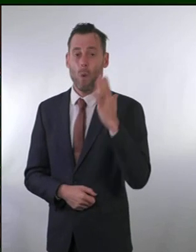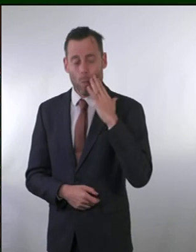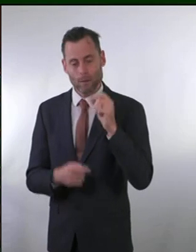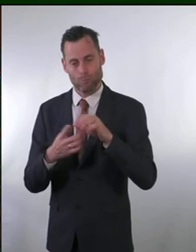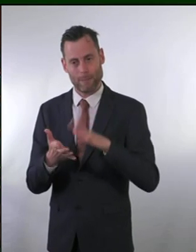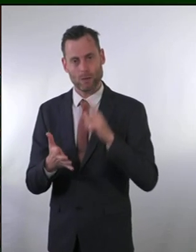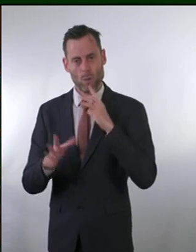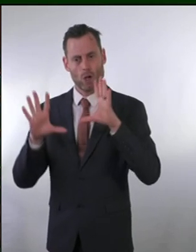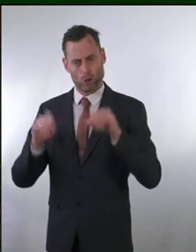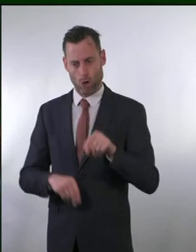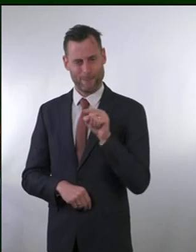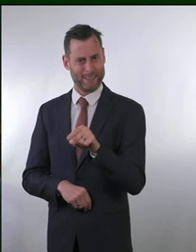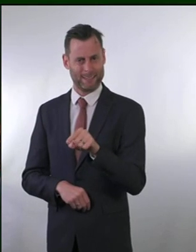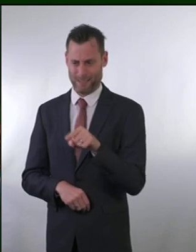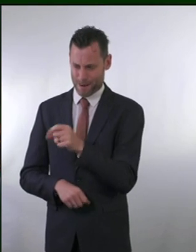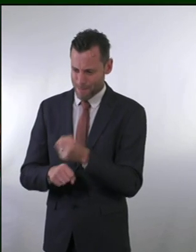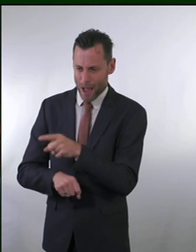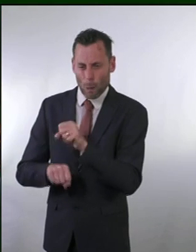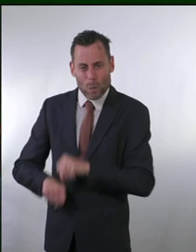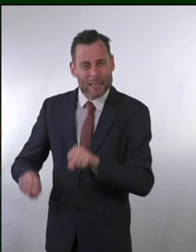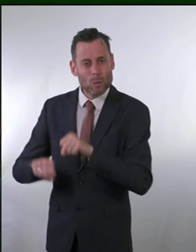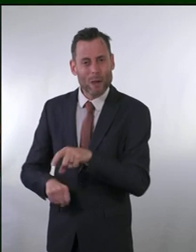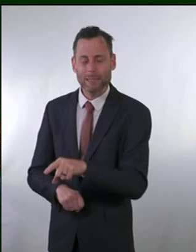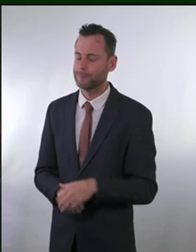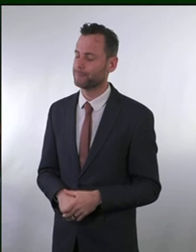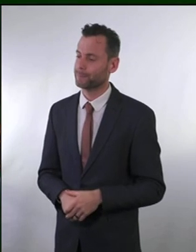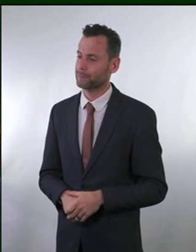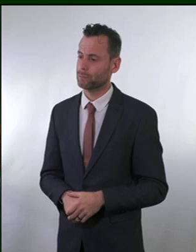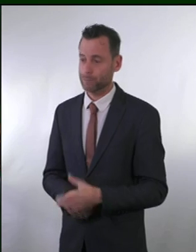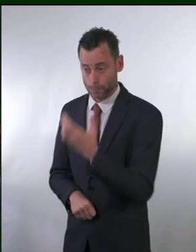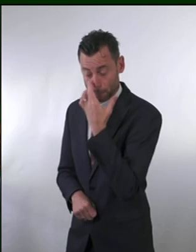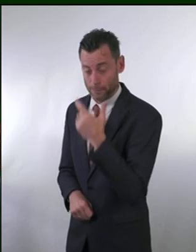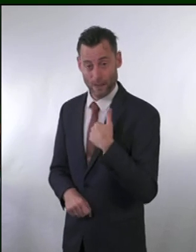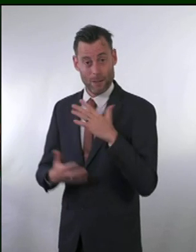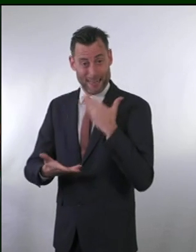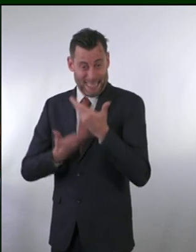I direct the hon. Lady to what I said a moment or two ago to my hon.